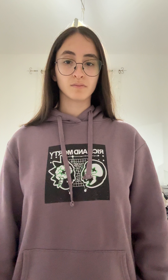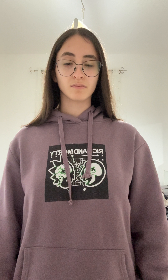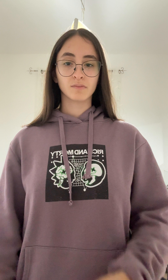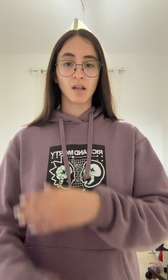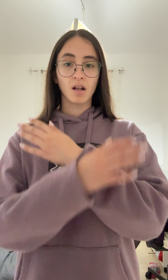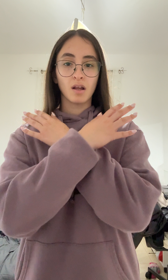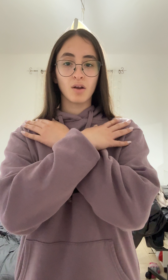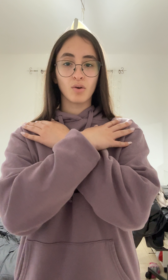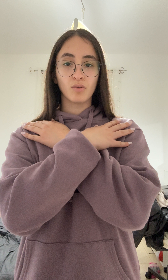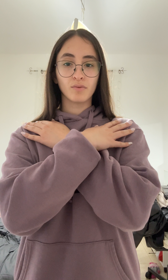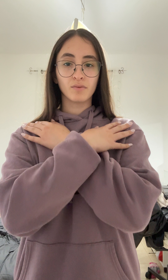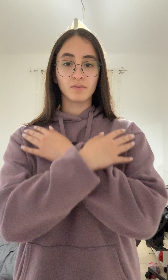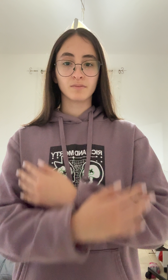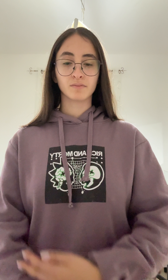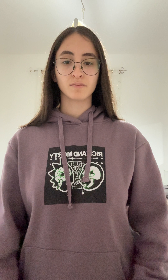לאהוב